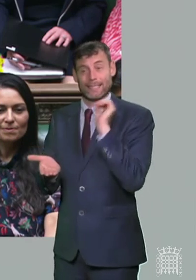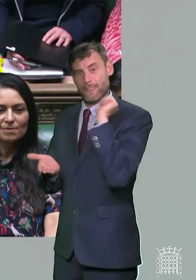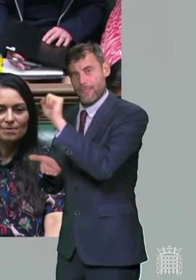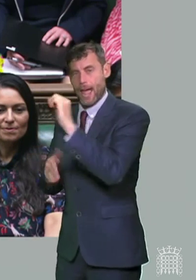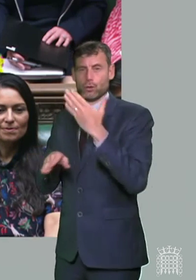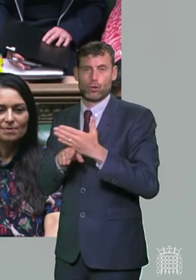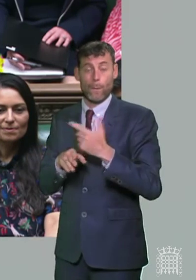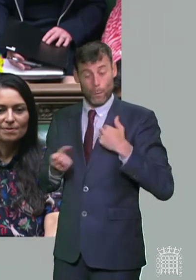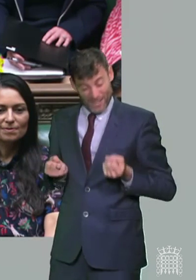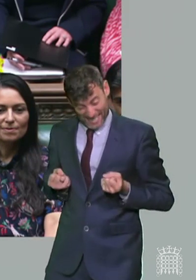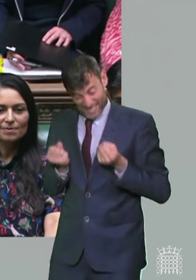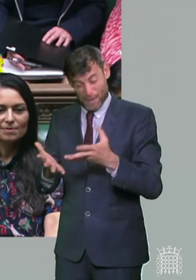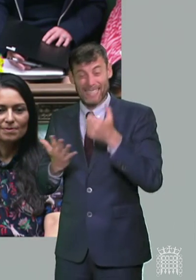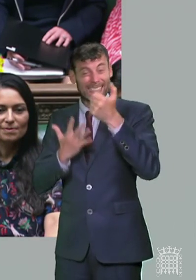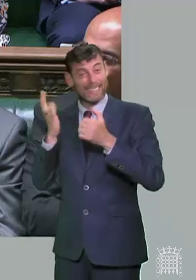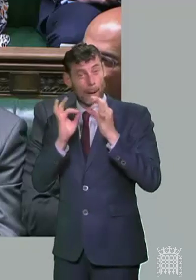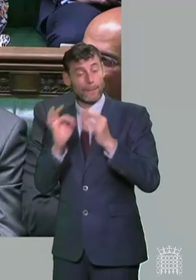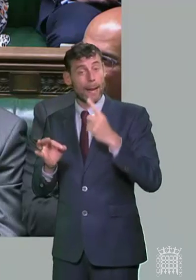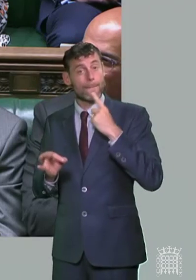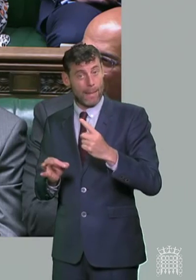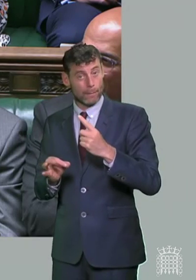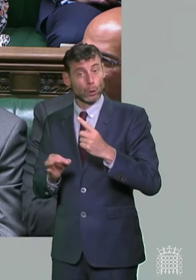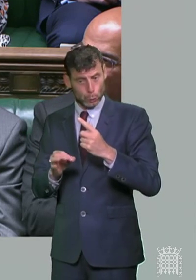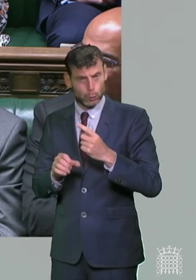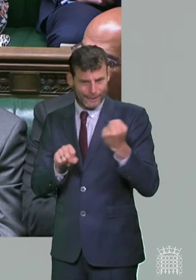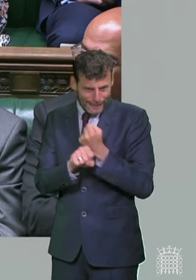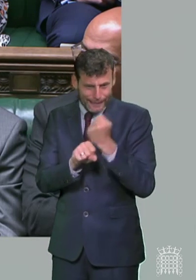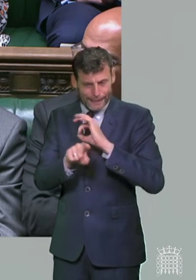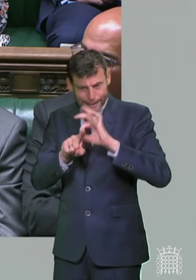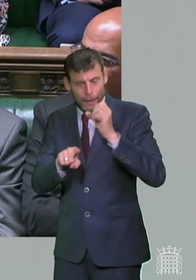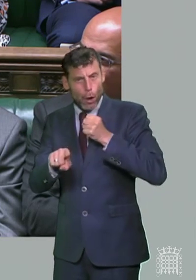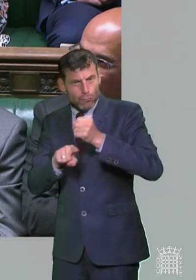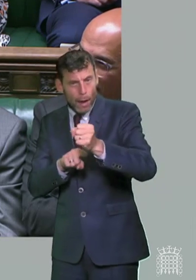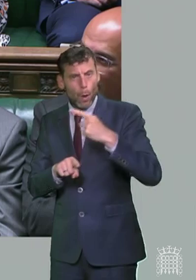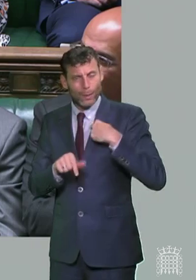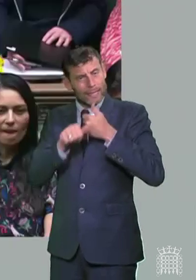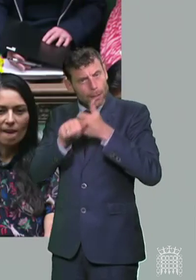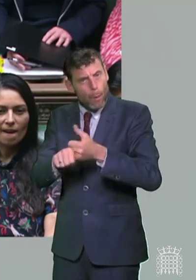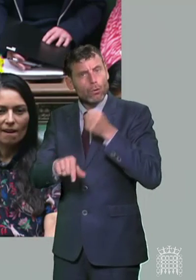We spent £16 billion looking after the railways throughout the pandemic.